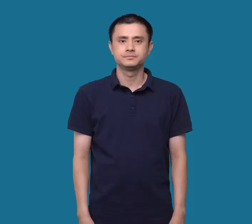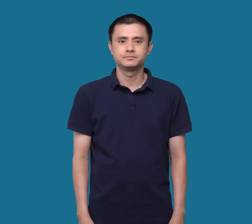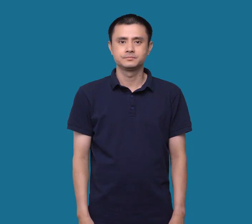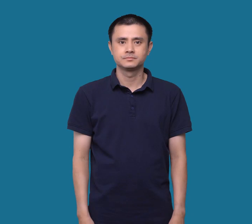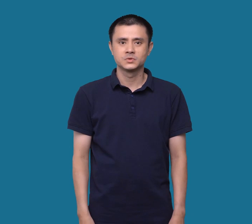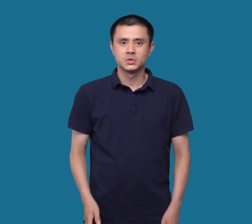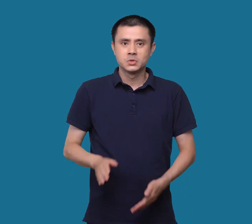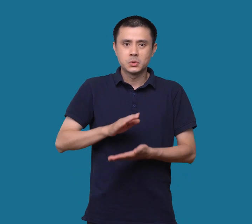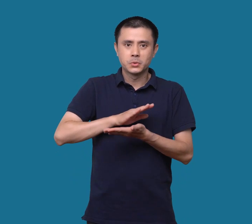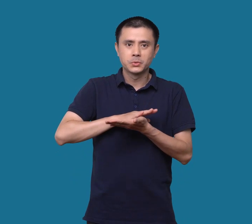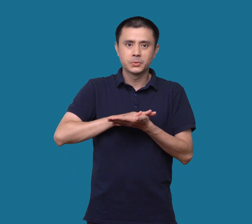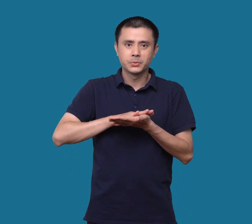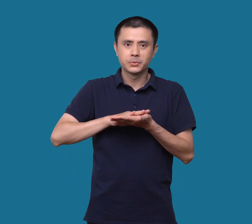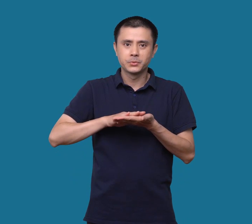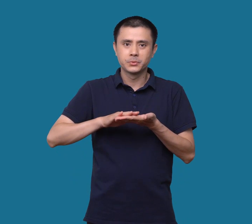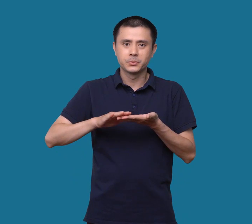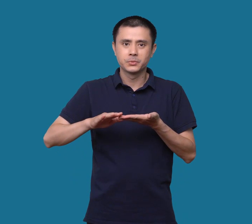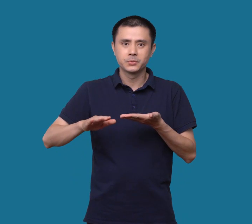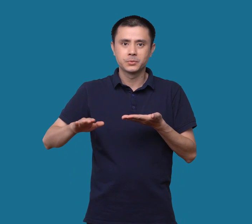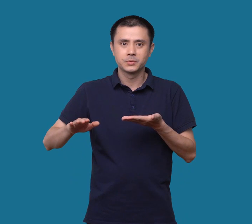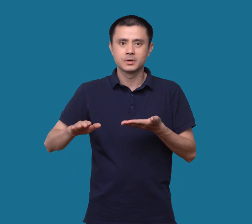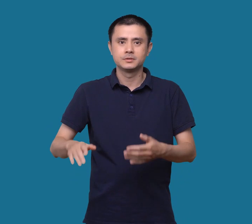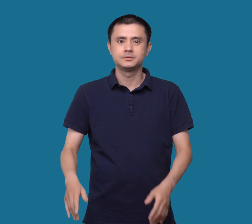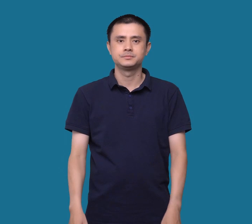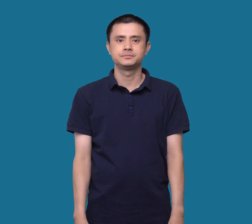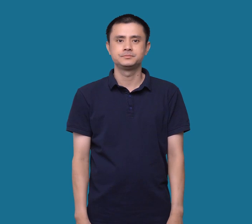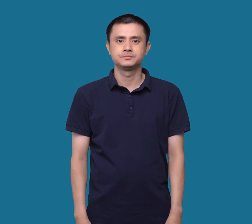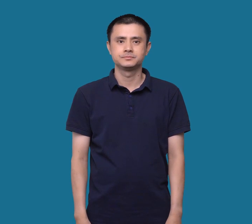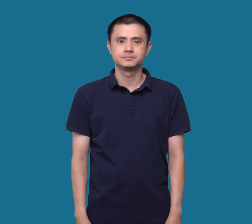trong sáng